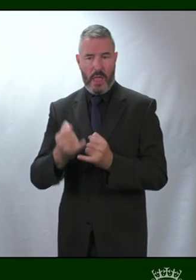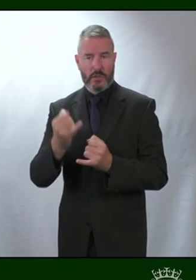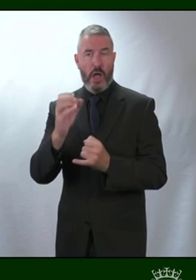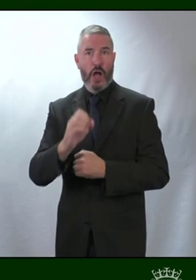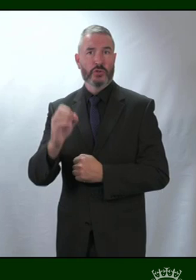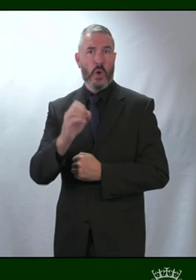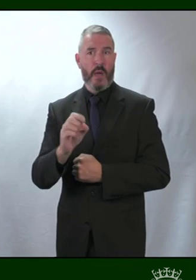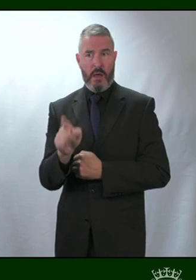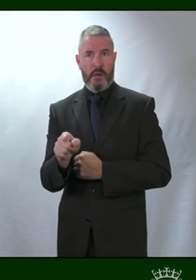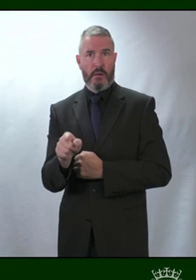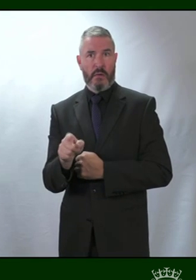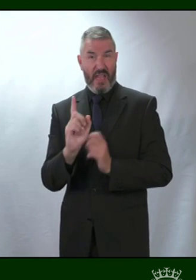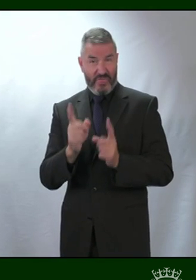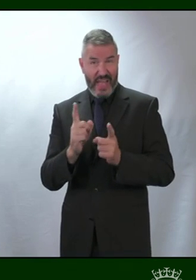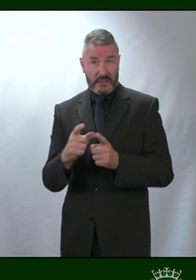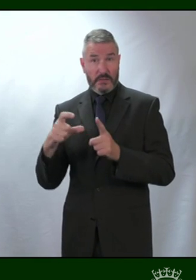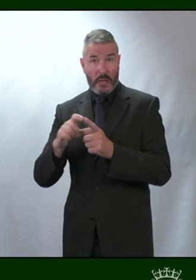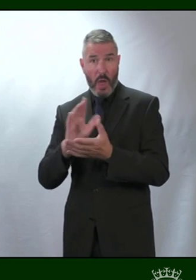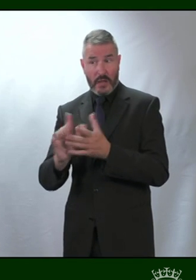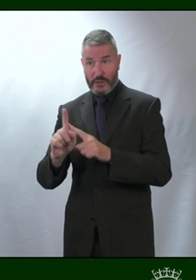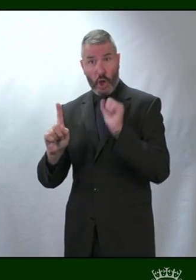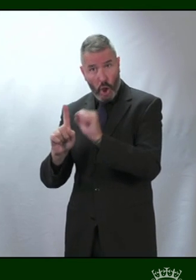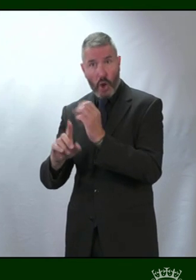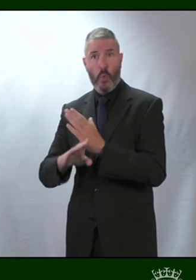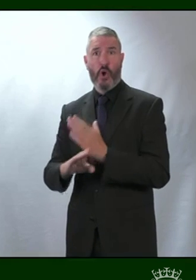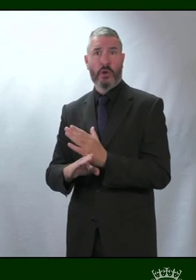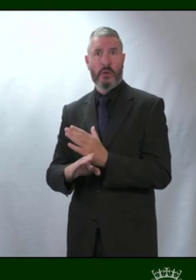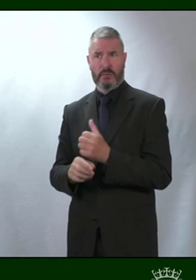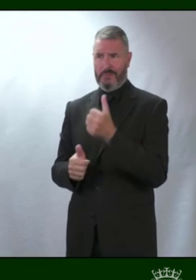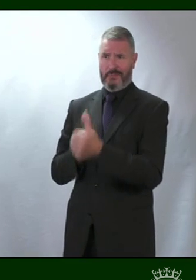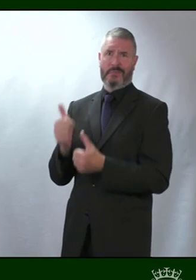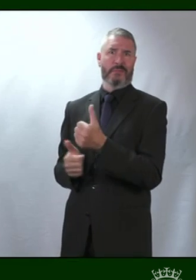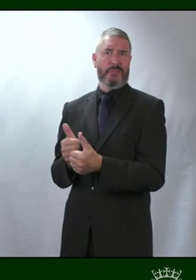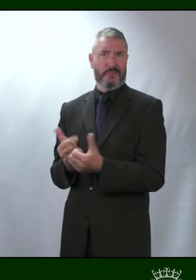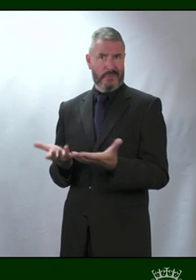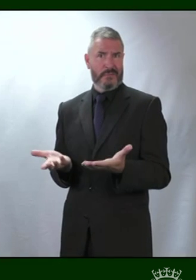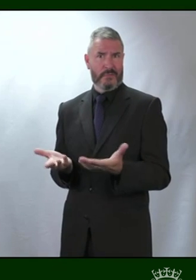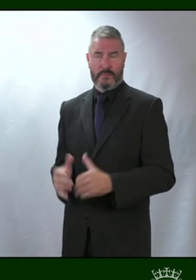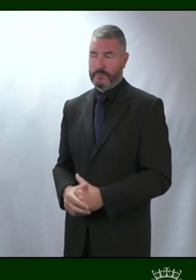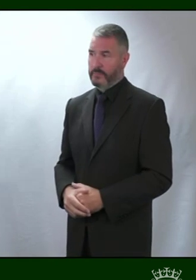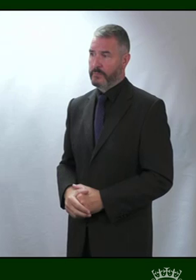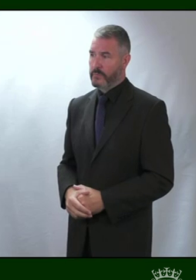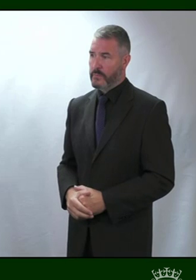That is the work of Dido Harding and her team.